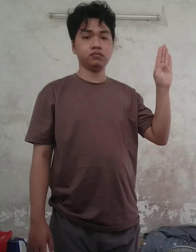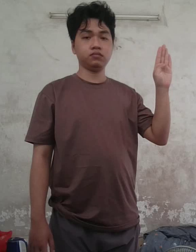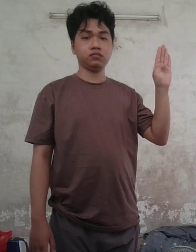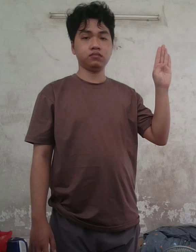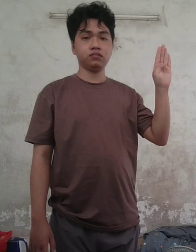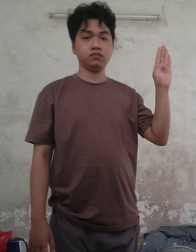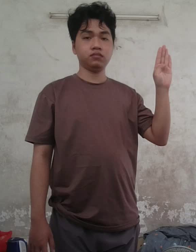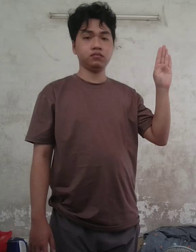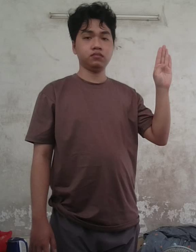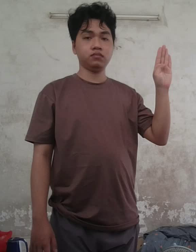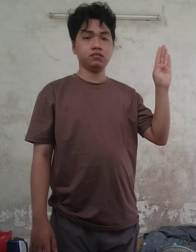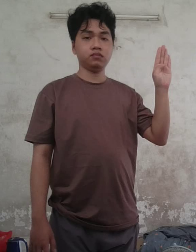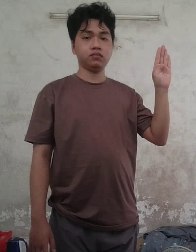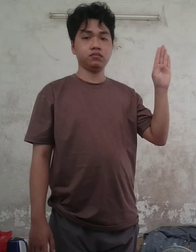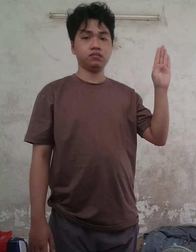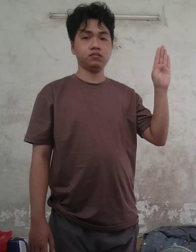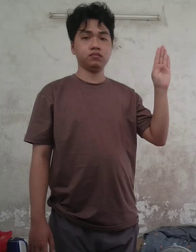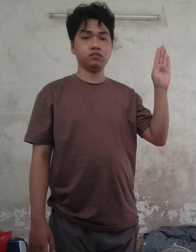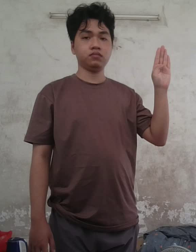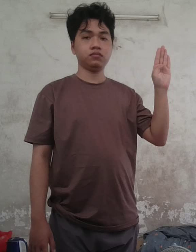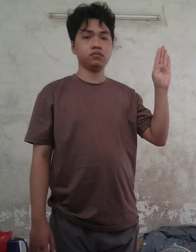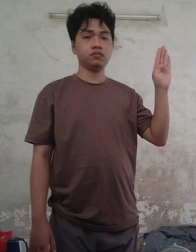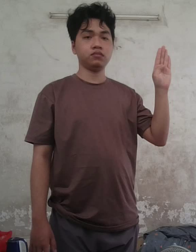b